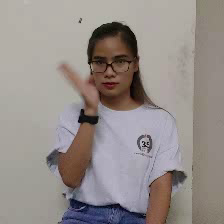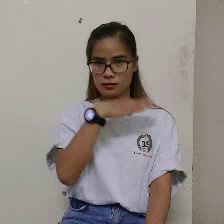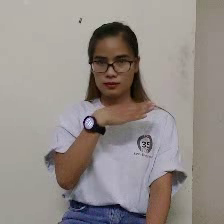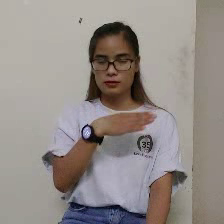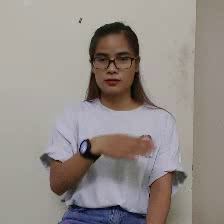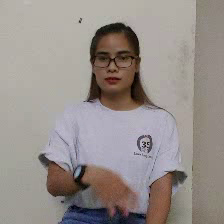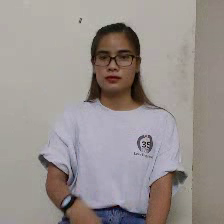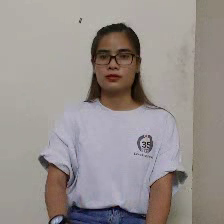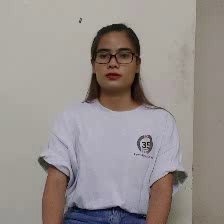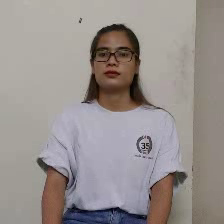Nói xấu